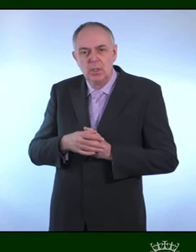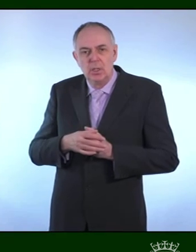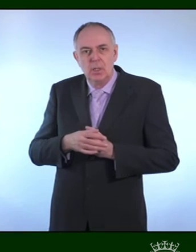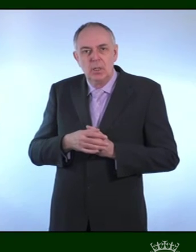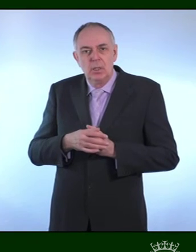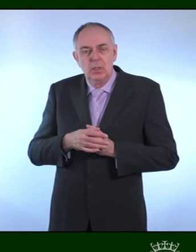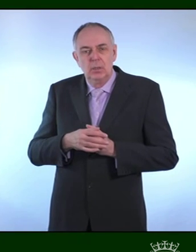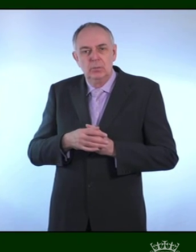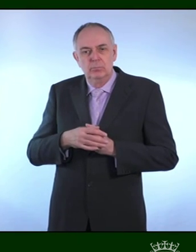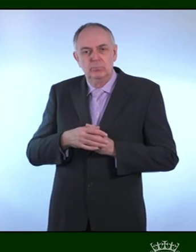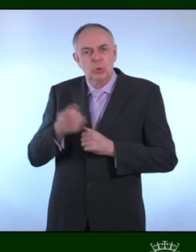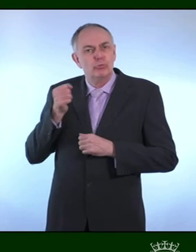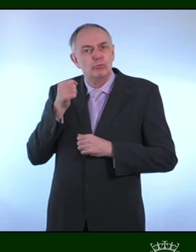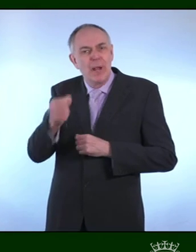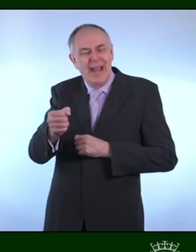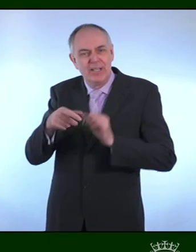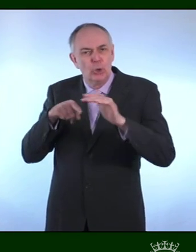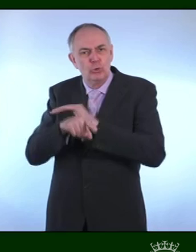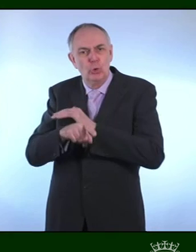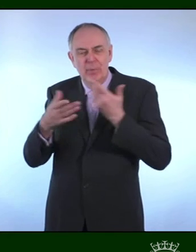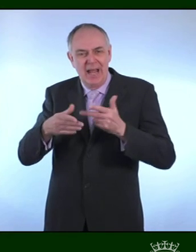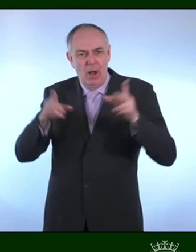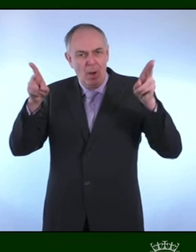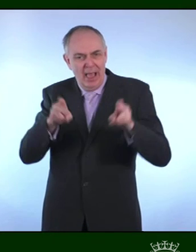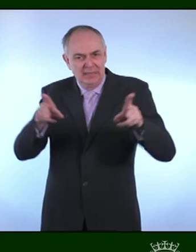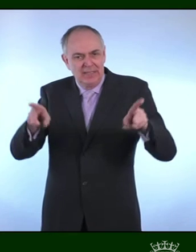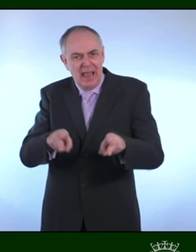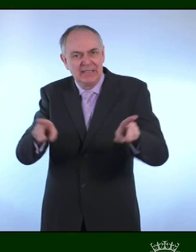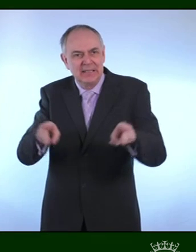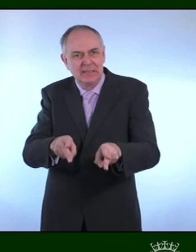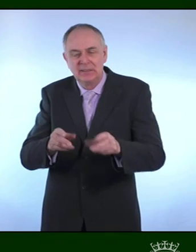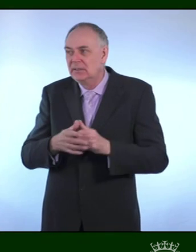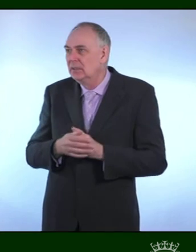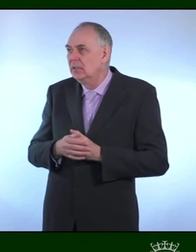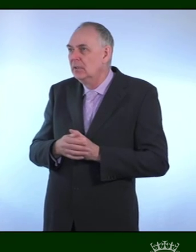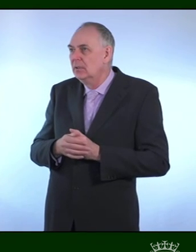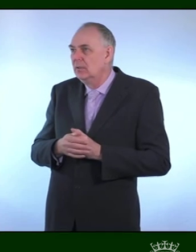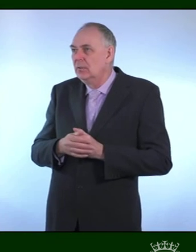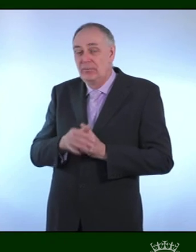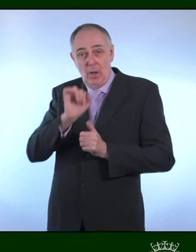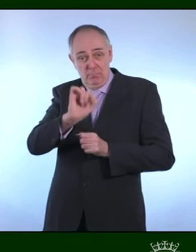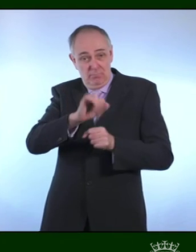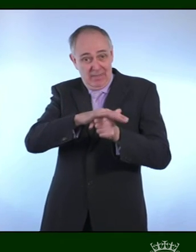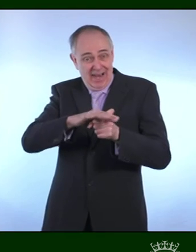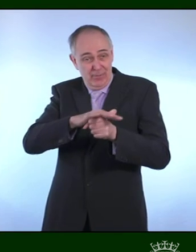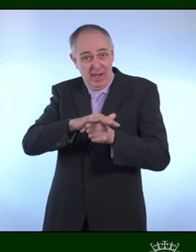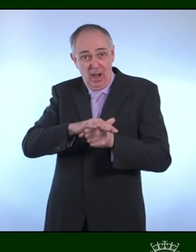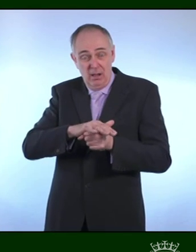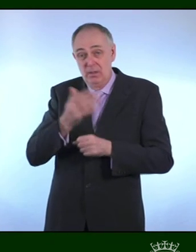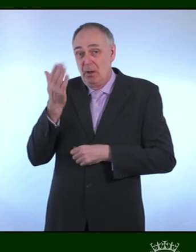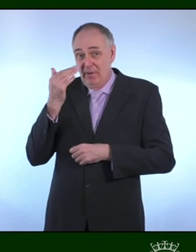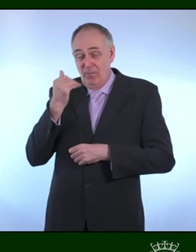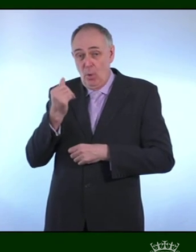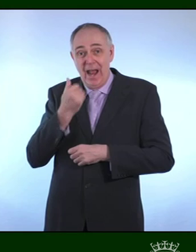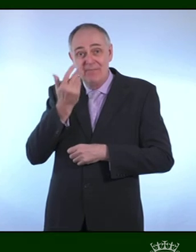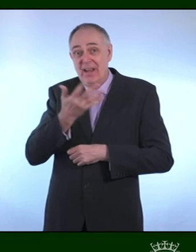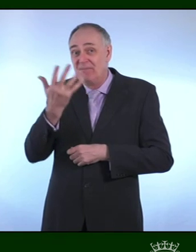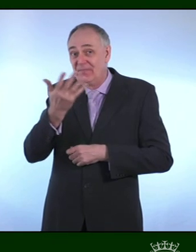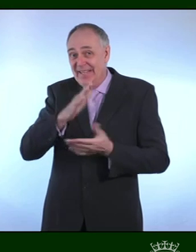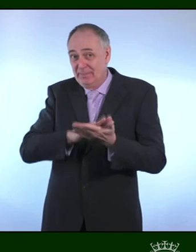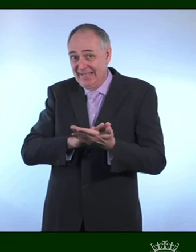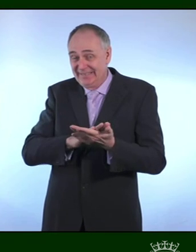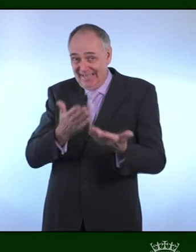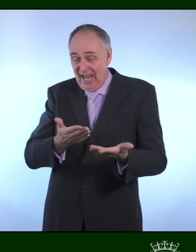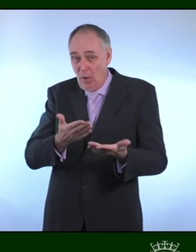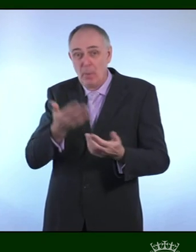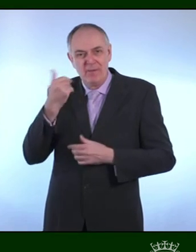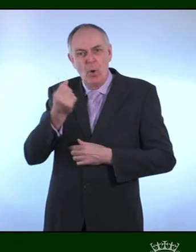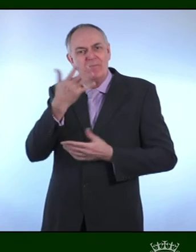The journeys from my right honourable Friend’s constituency into central London are around one every 15 minutes, as opposed to every five minutes.